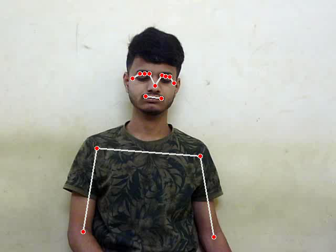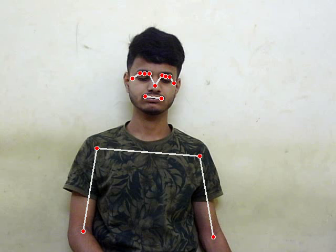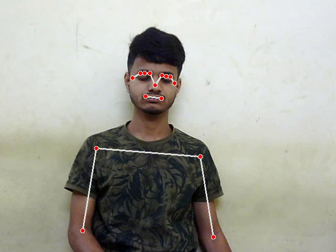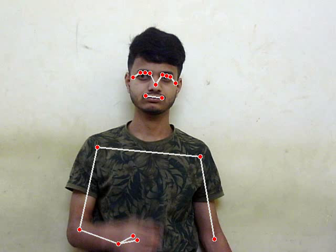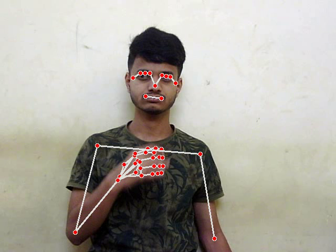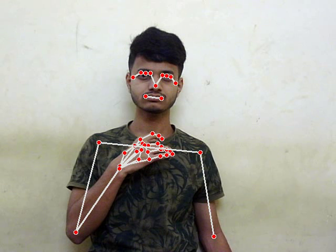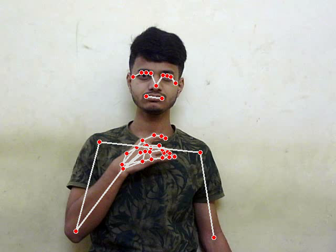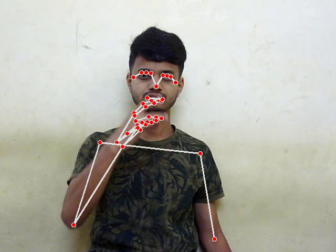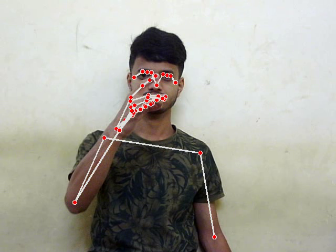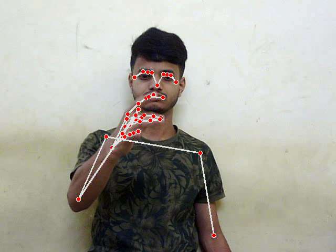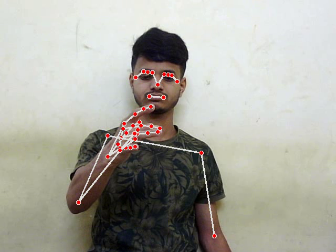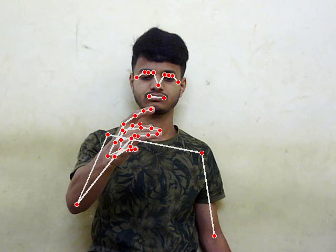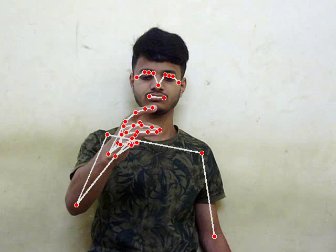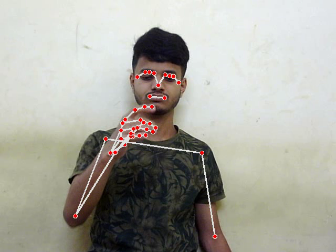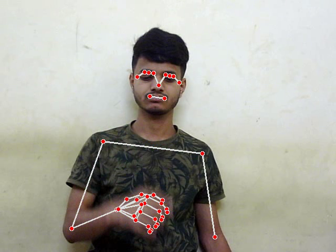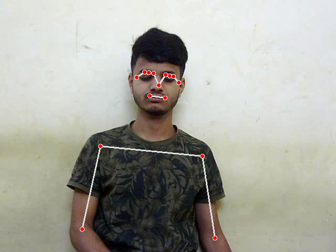like